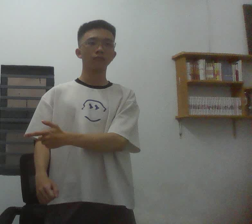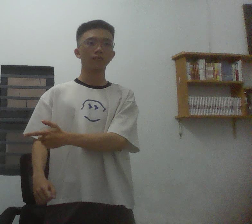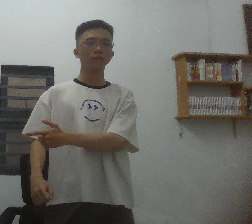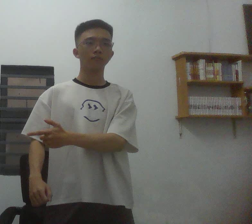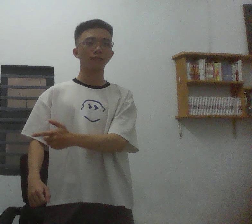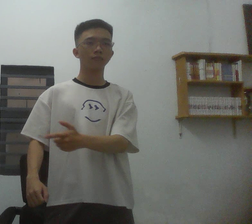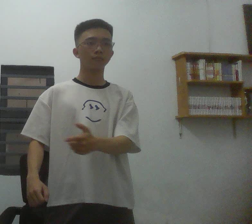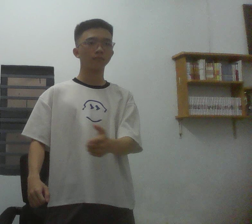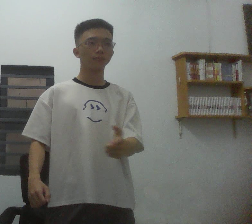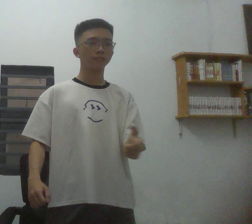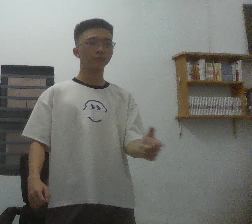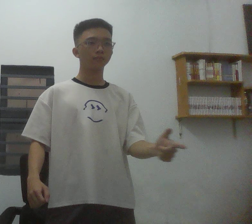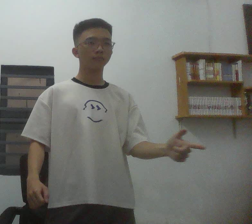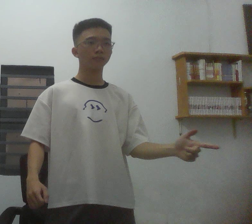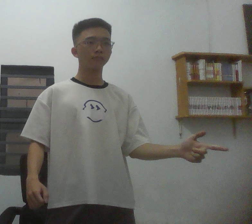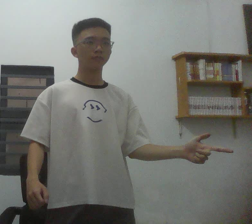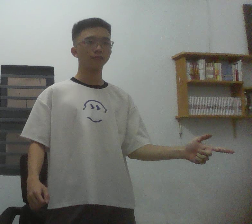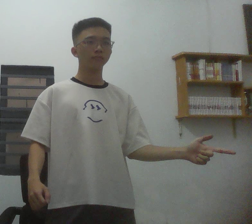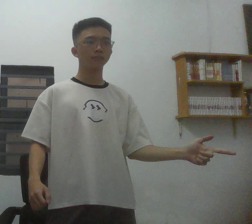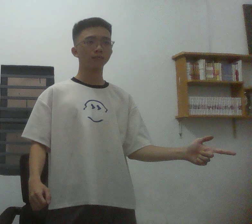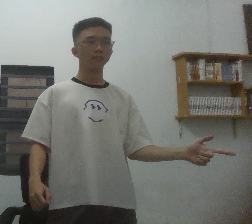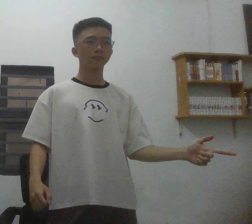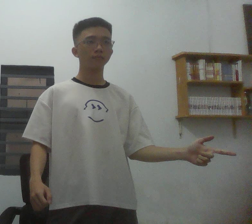cac ban